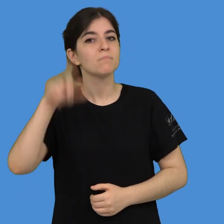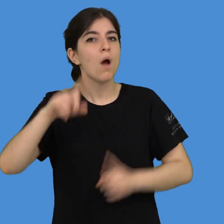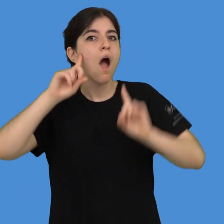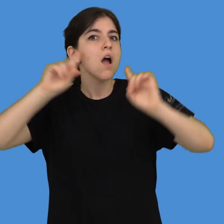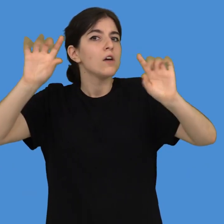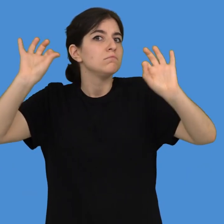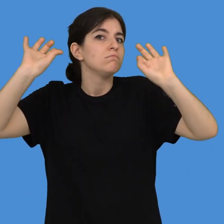caso